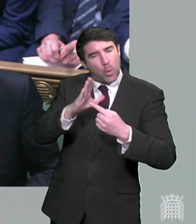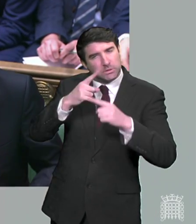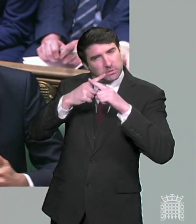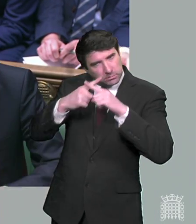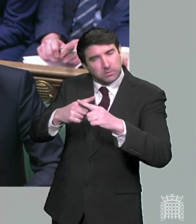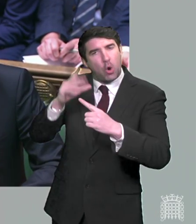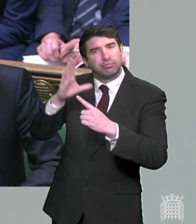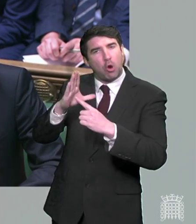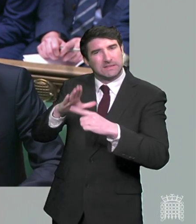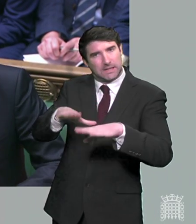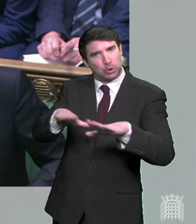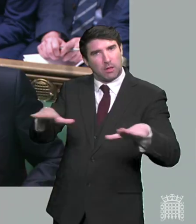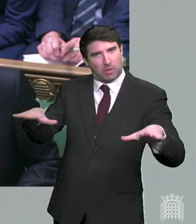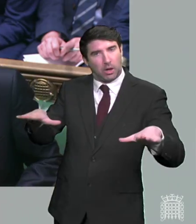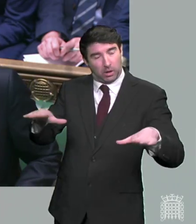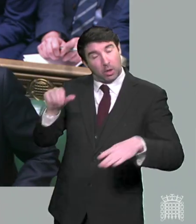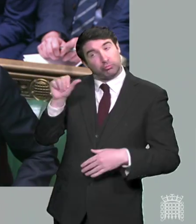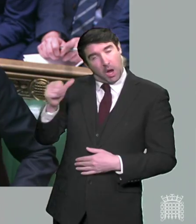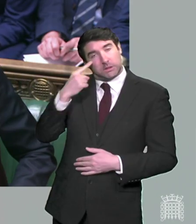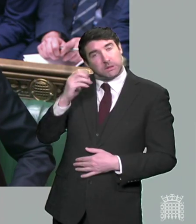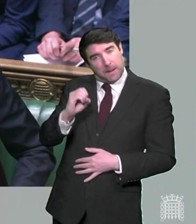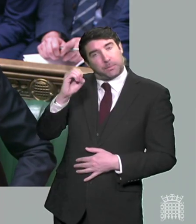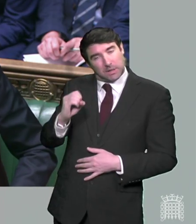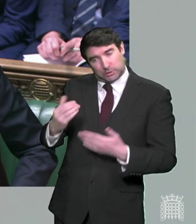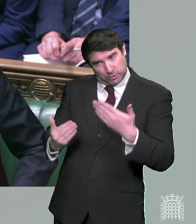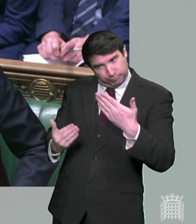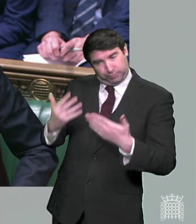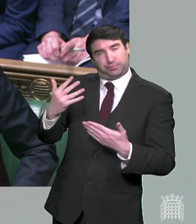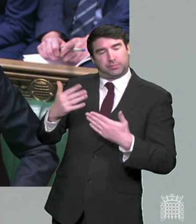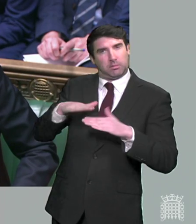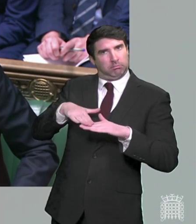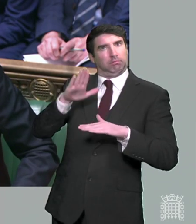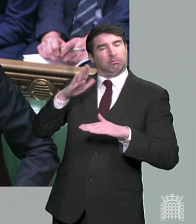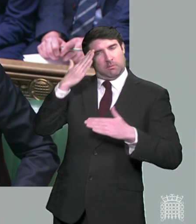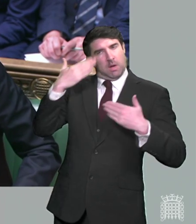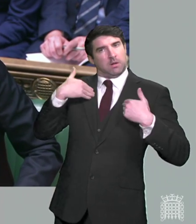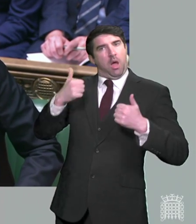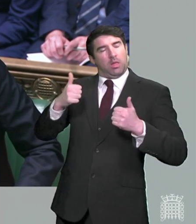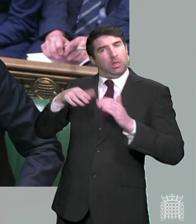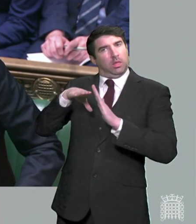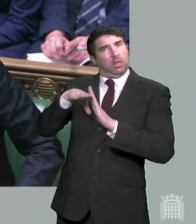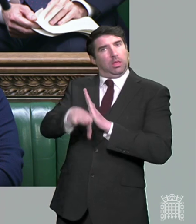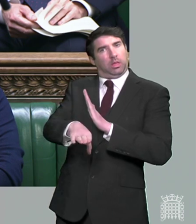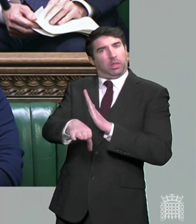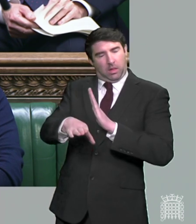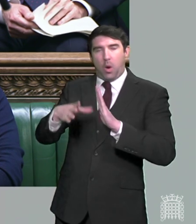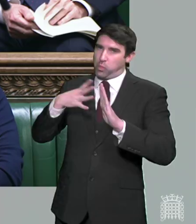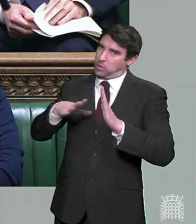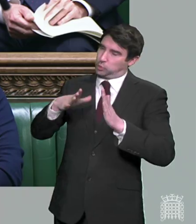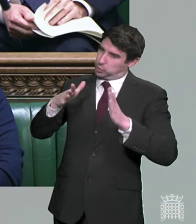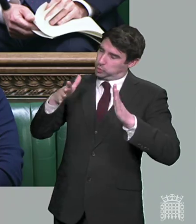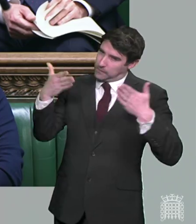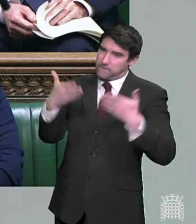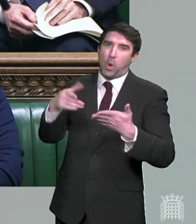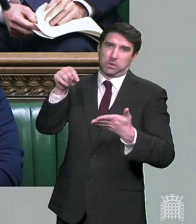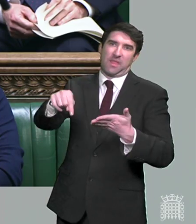We have seen a startling increase in the number of young people presenting with mental health conditions, which we would all like to arrest and reduce.